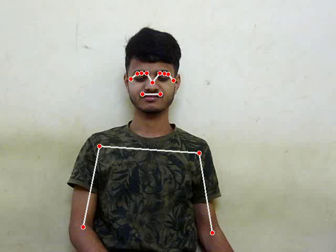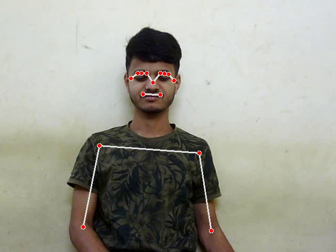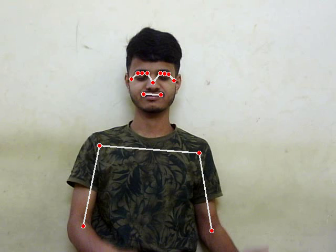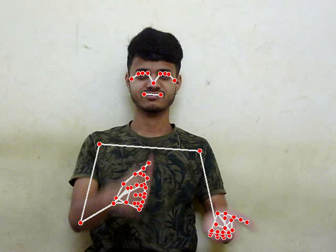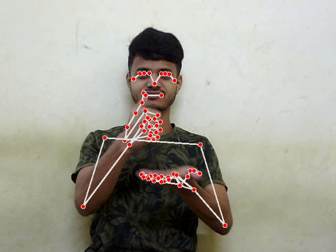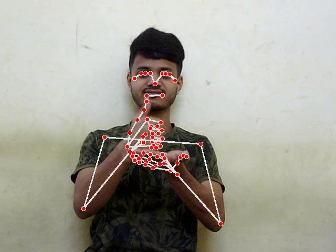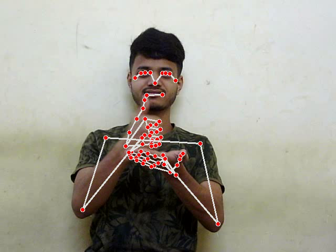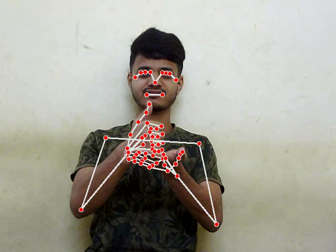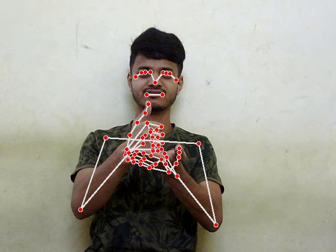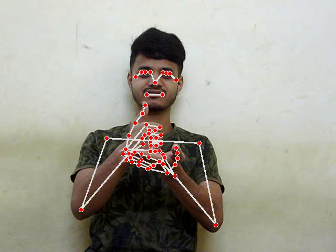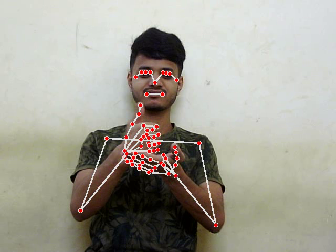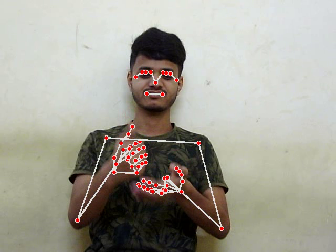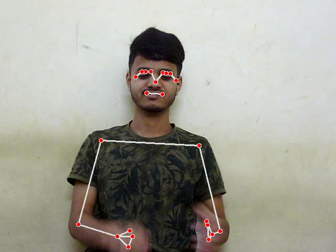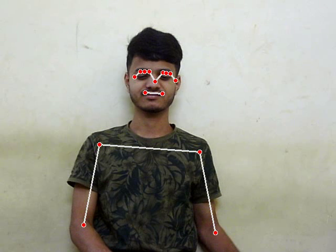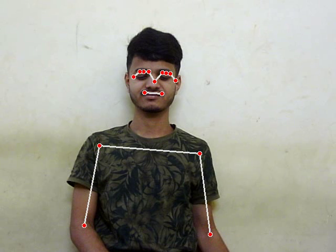help